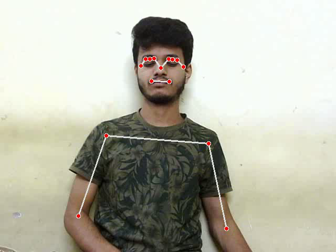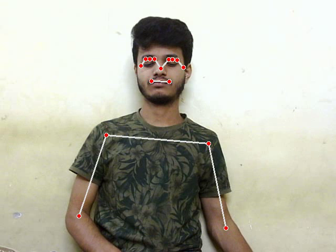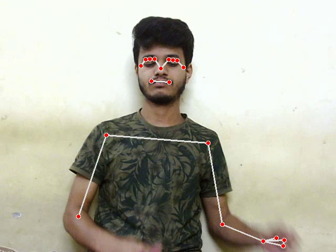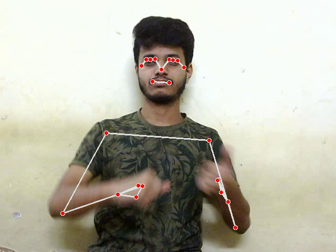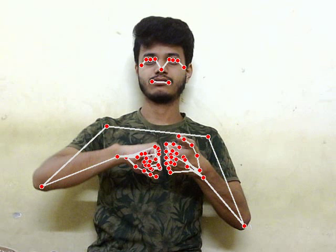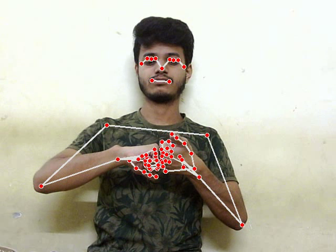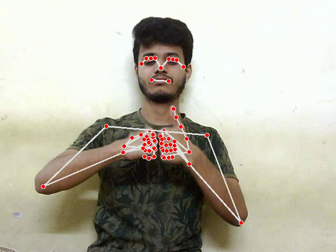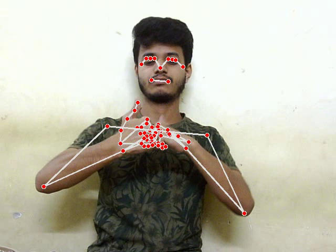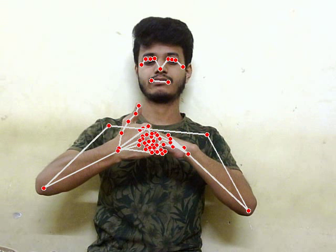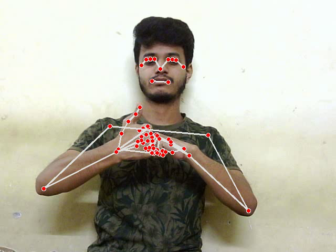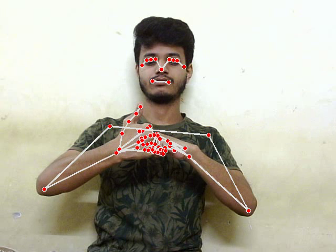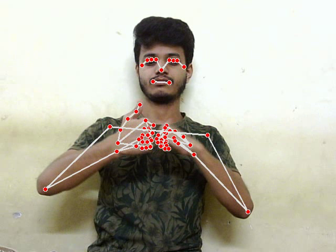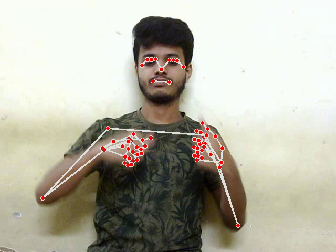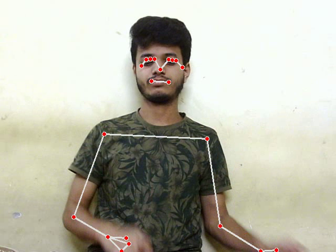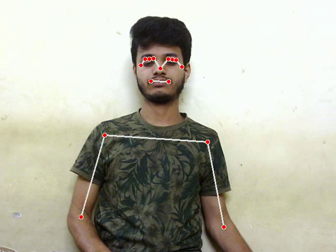how